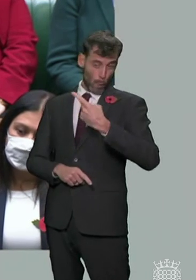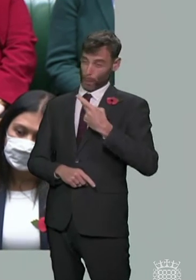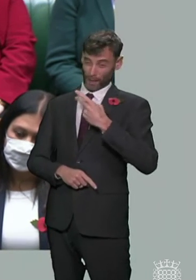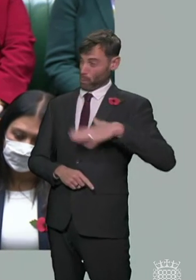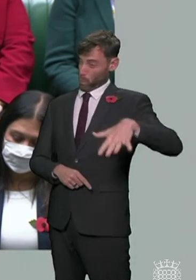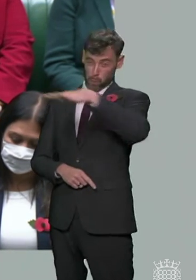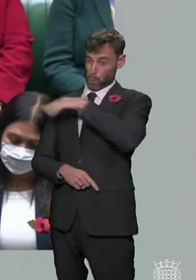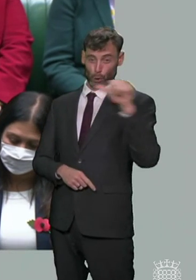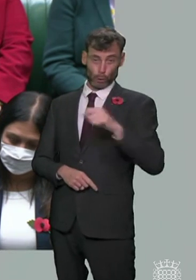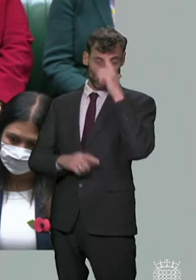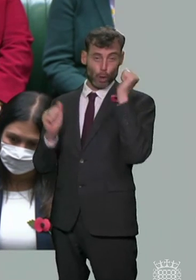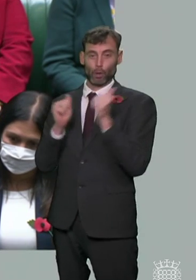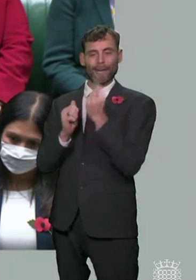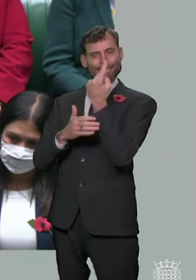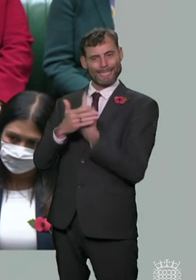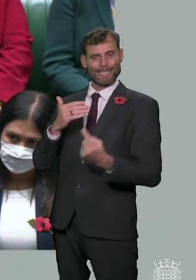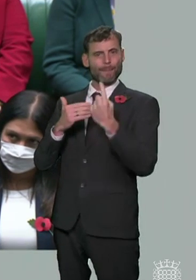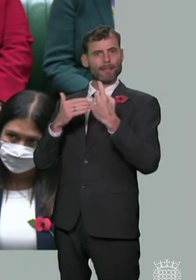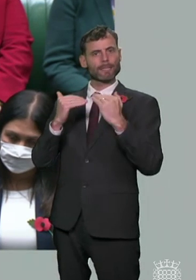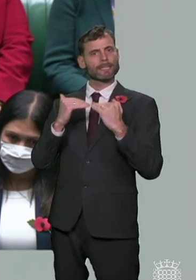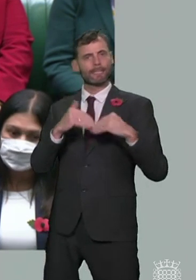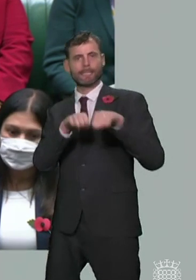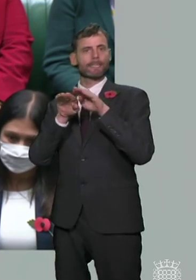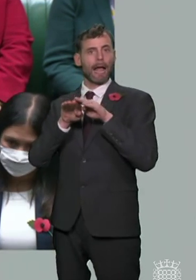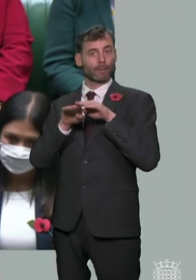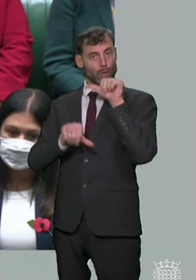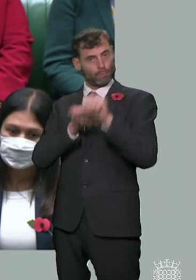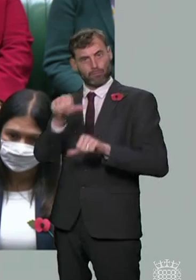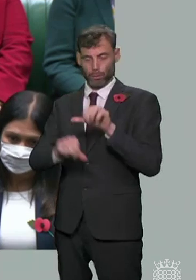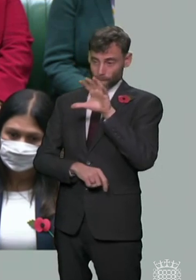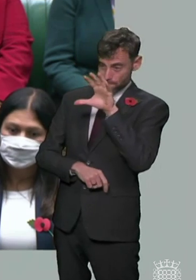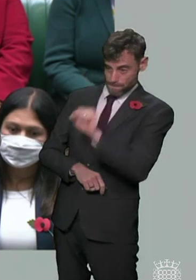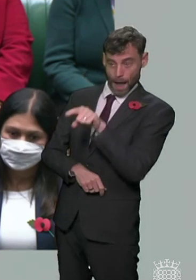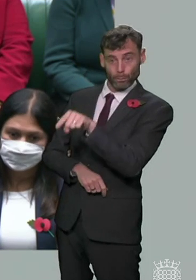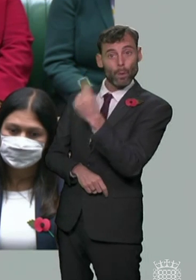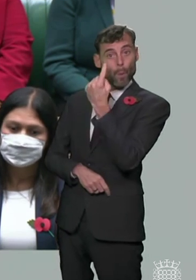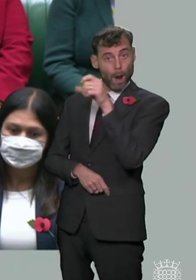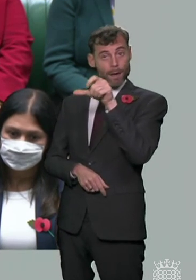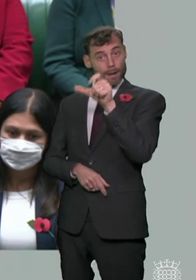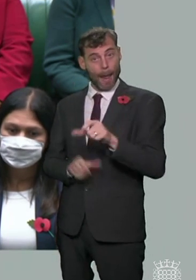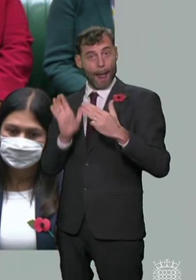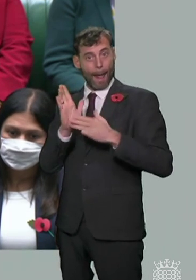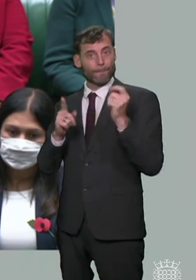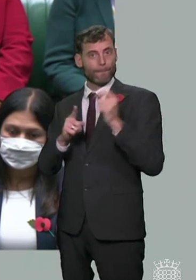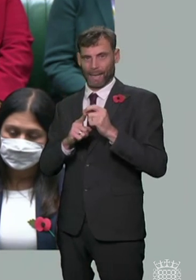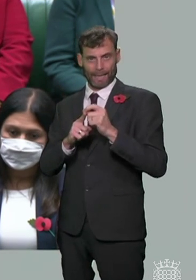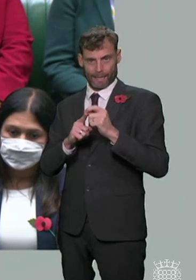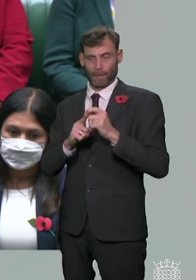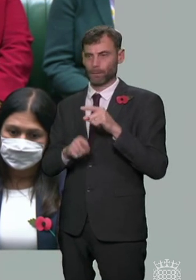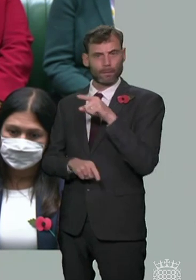The independent standards process found that a Member broke the rules on paid lobbying.